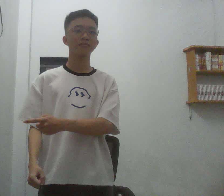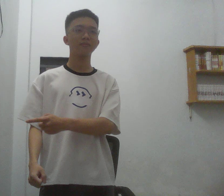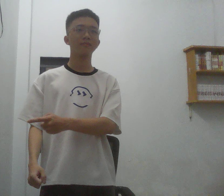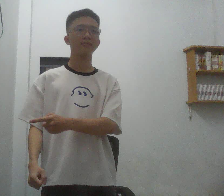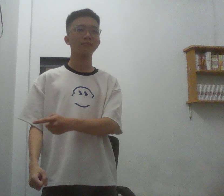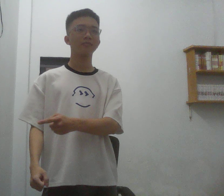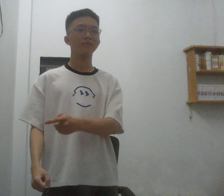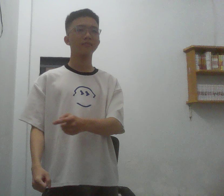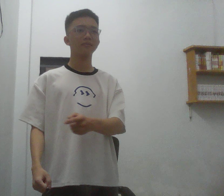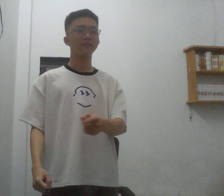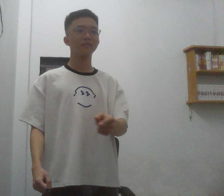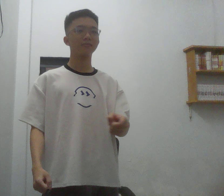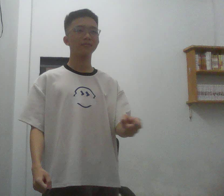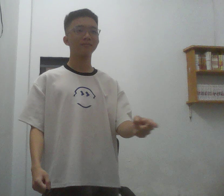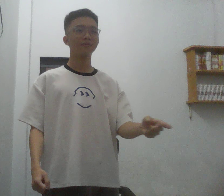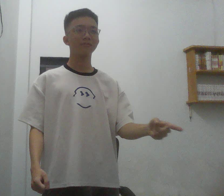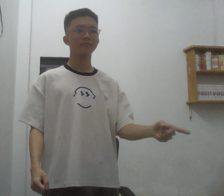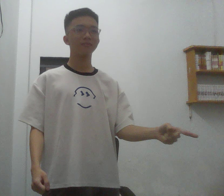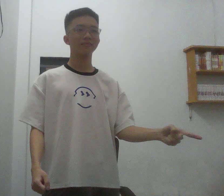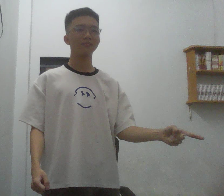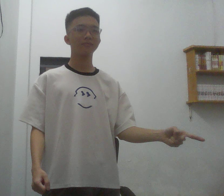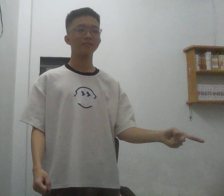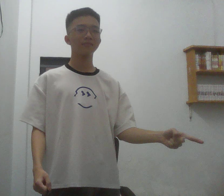cac ban